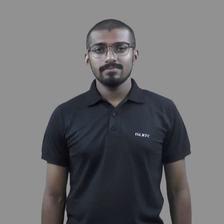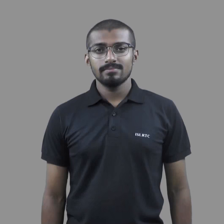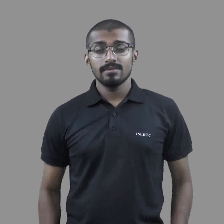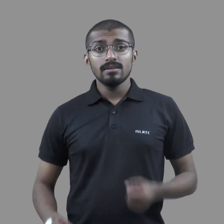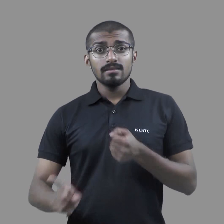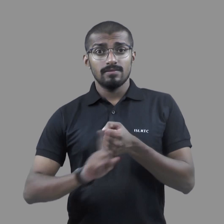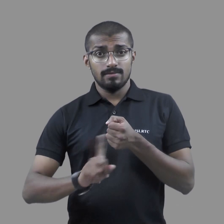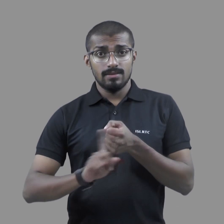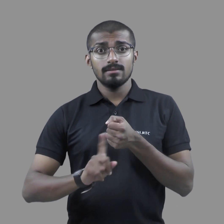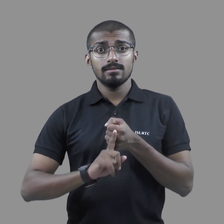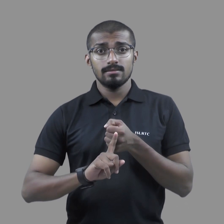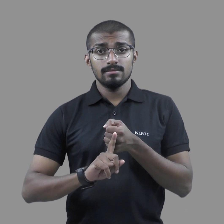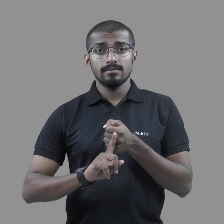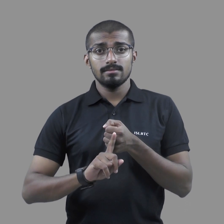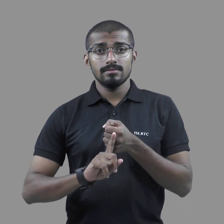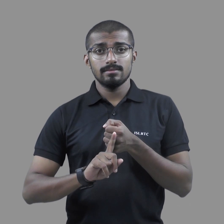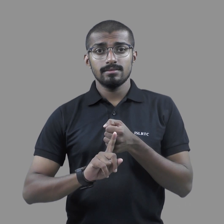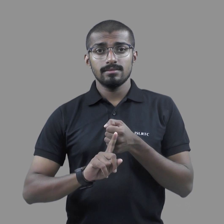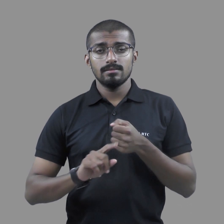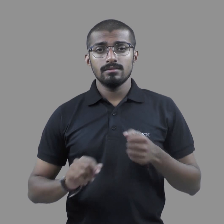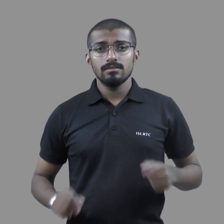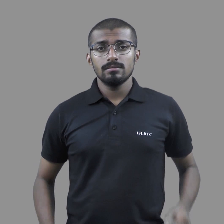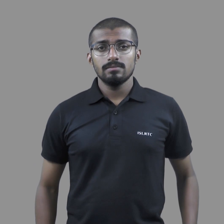Fine (Punishment)